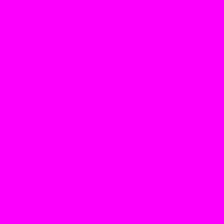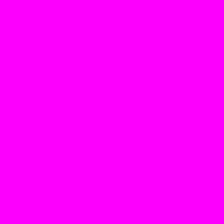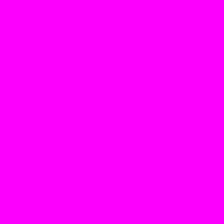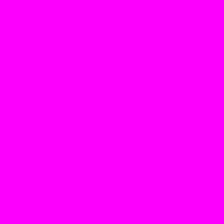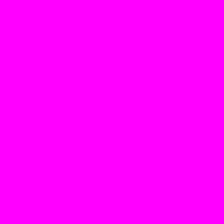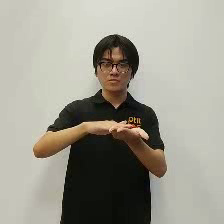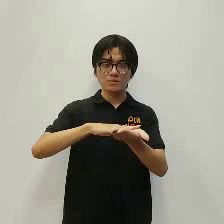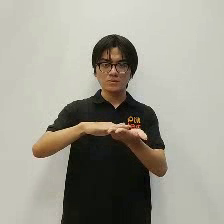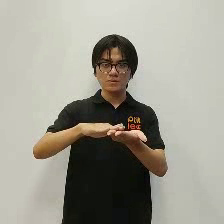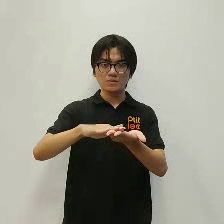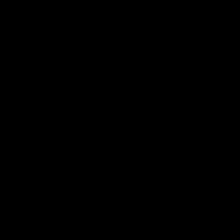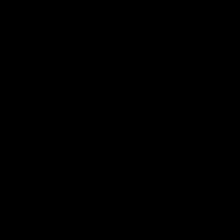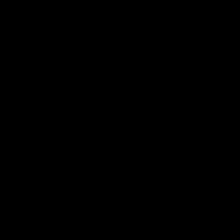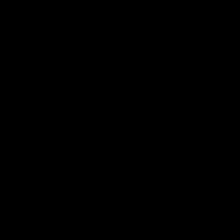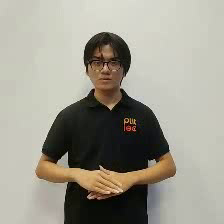Xin lỗi